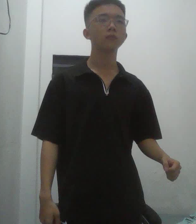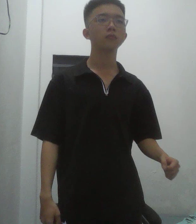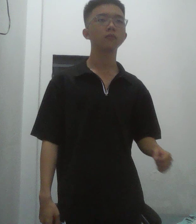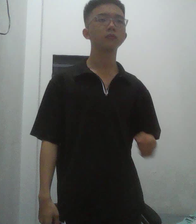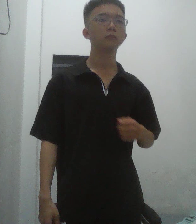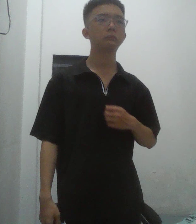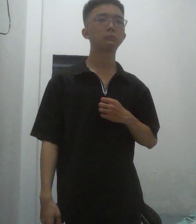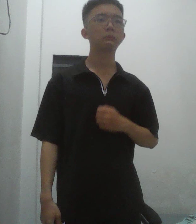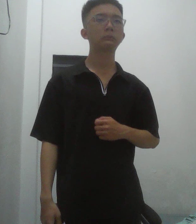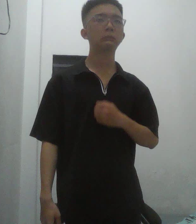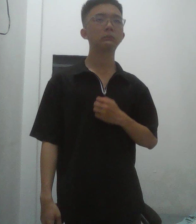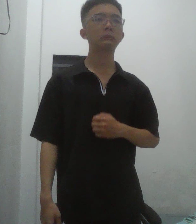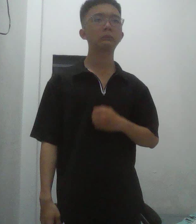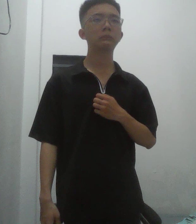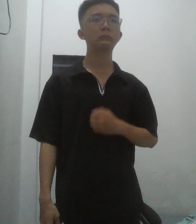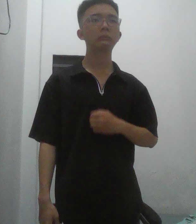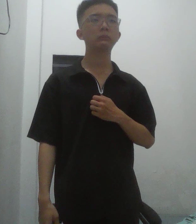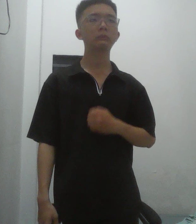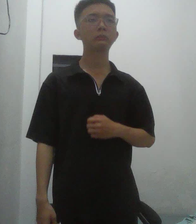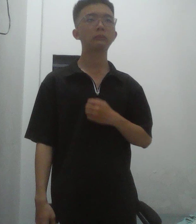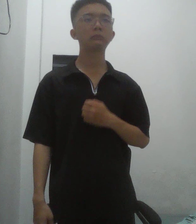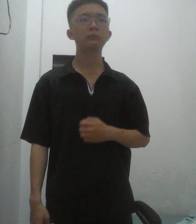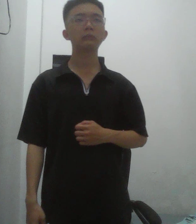ghen